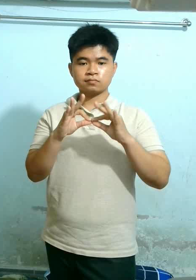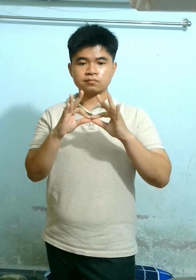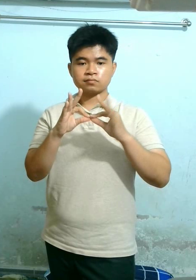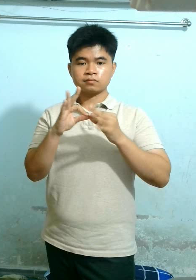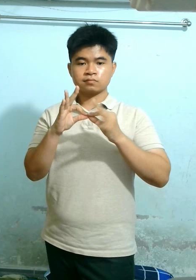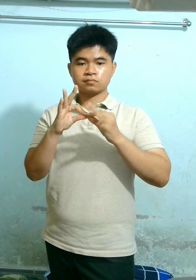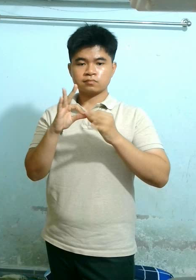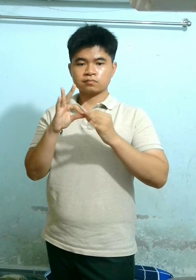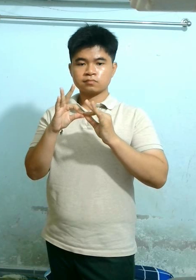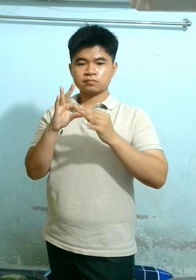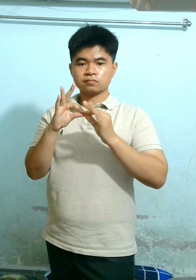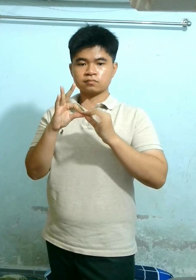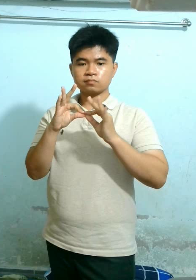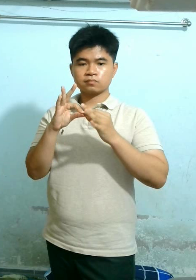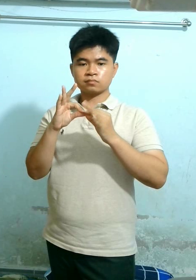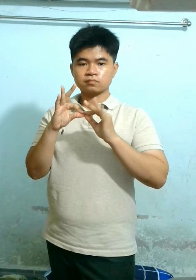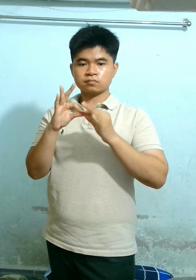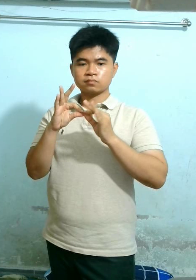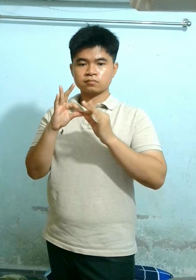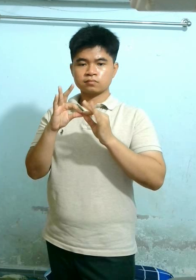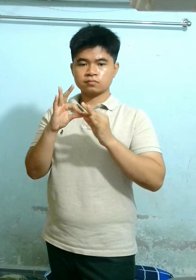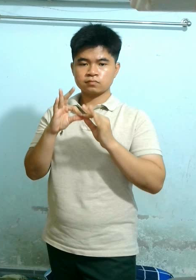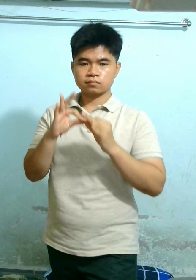phien dich